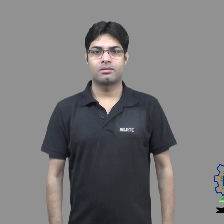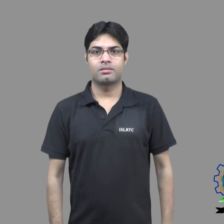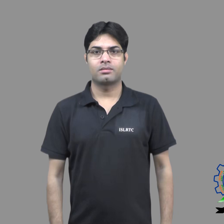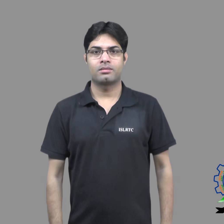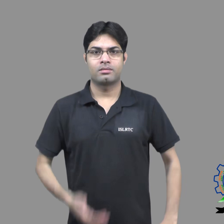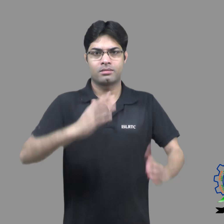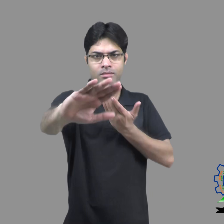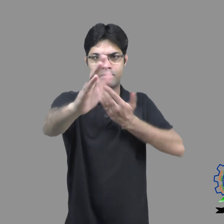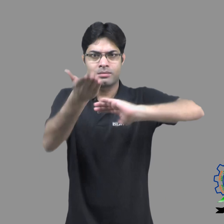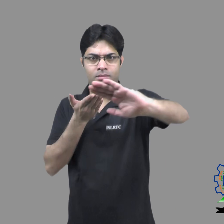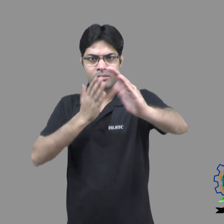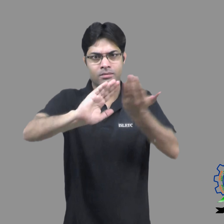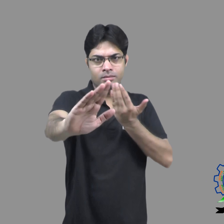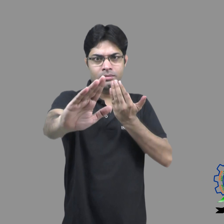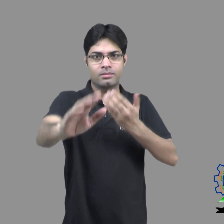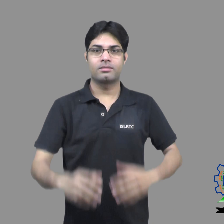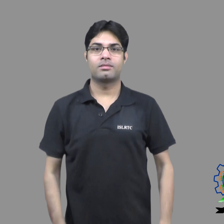Karate